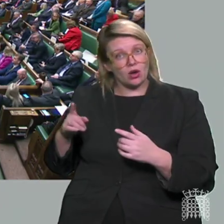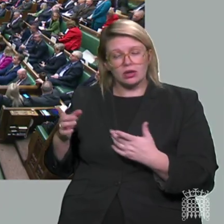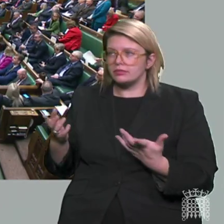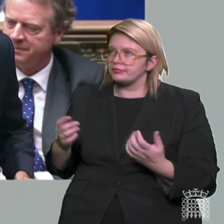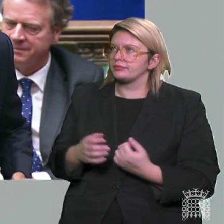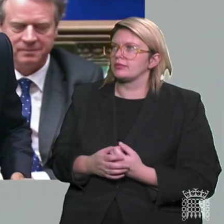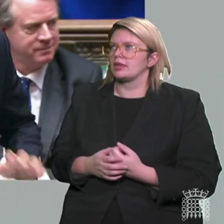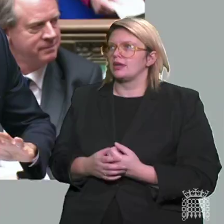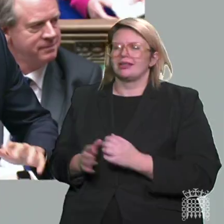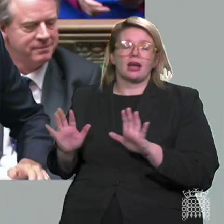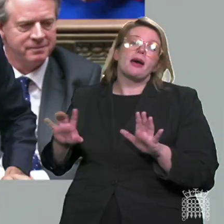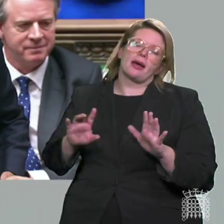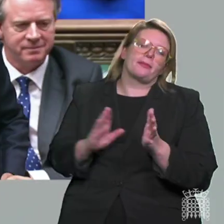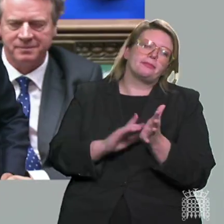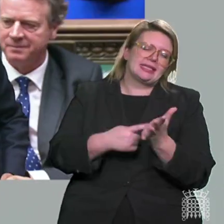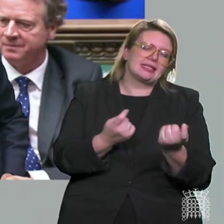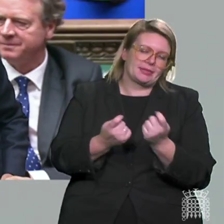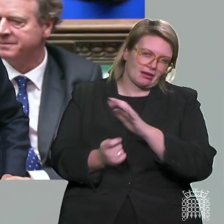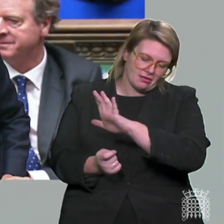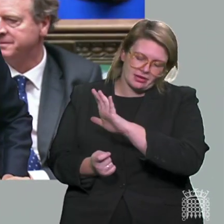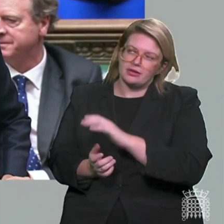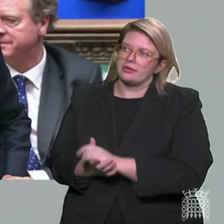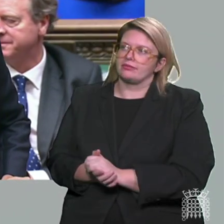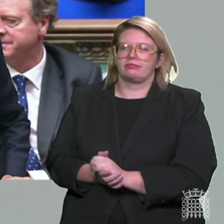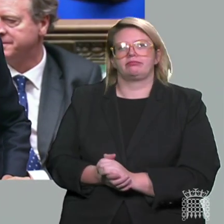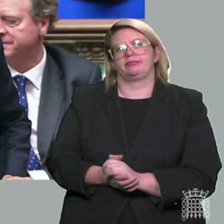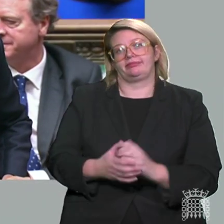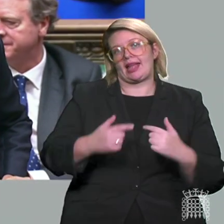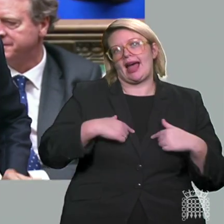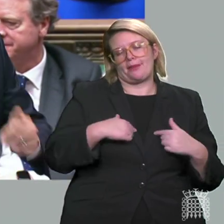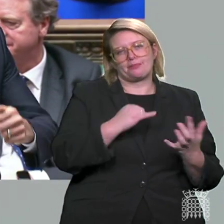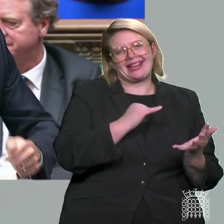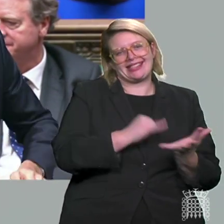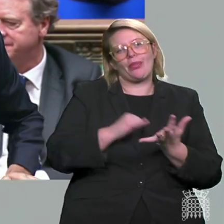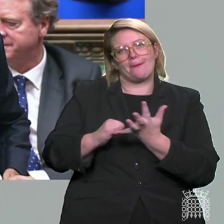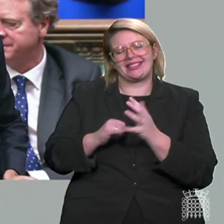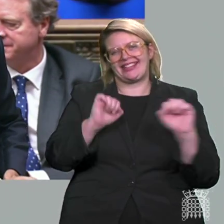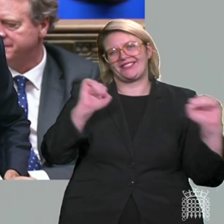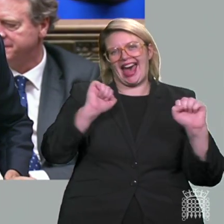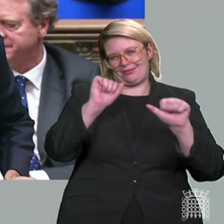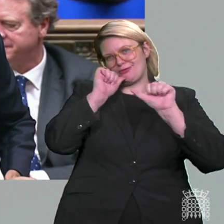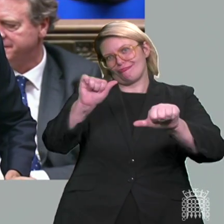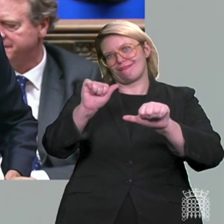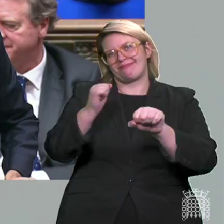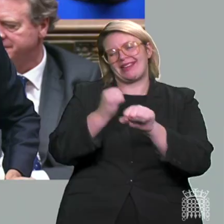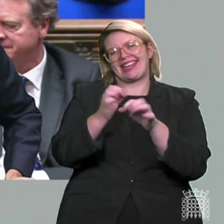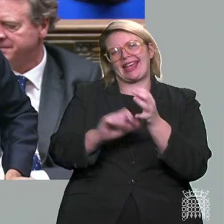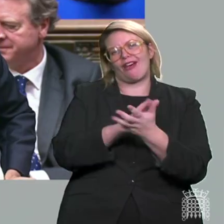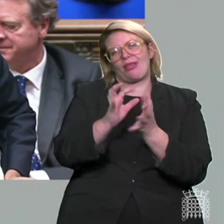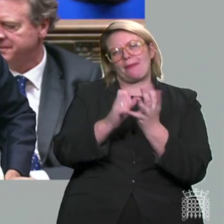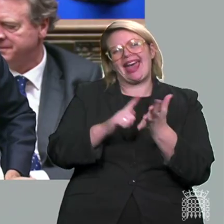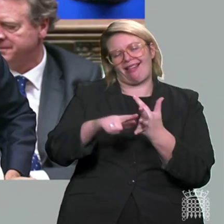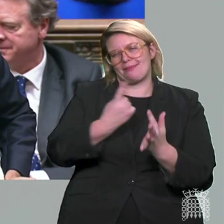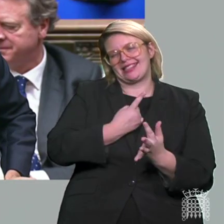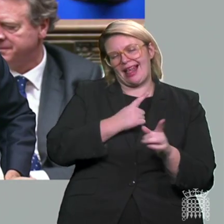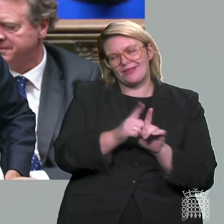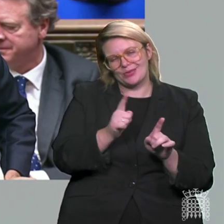Let me join the honourable Lady, because as a Southampton fan, Gareth Bale is also a hero of mine and I wish him well.